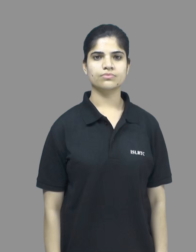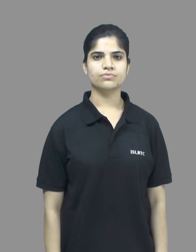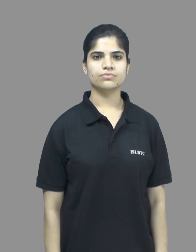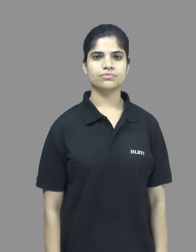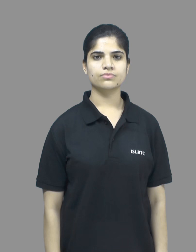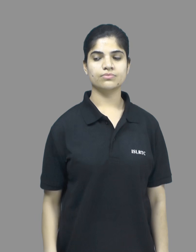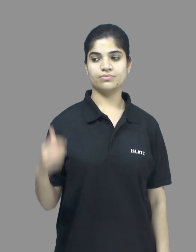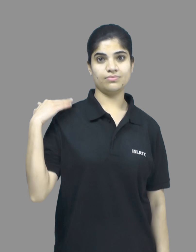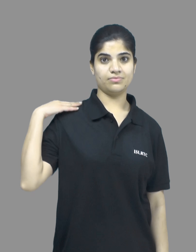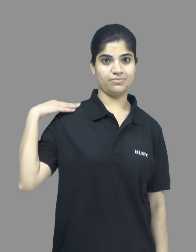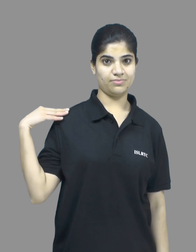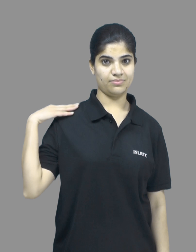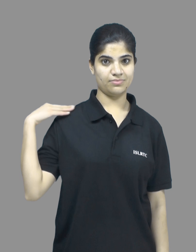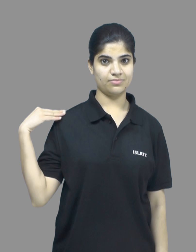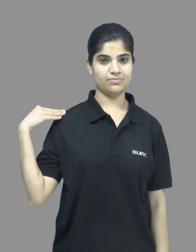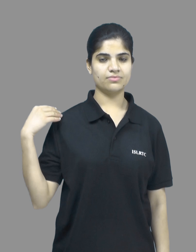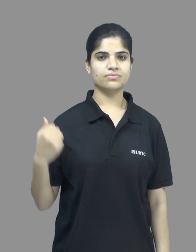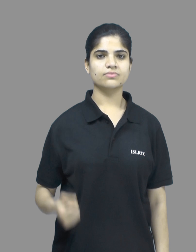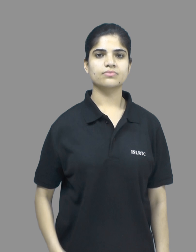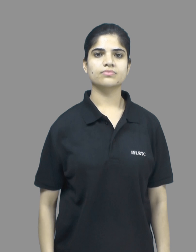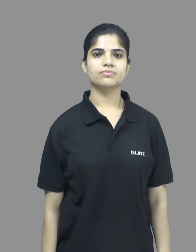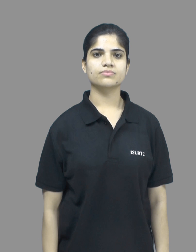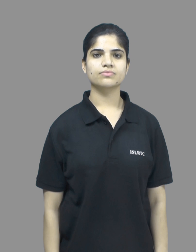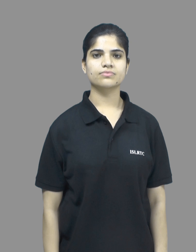Shoulder